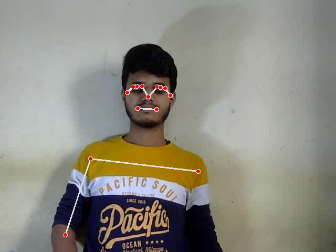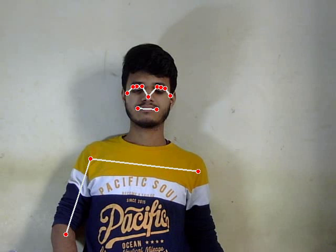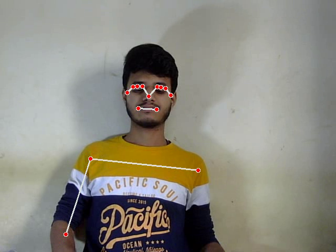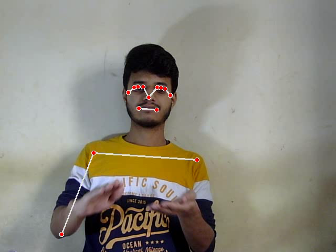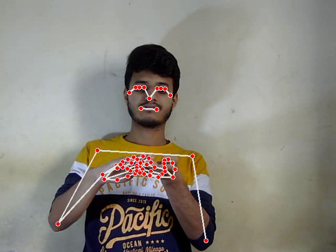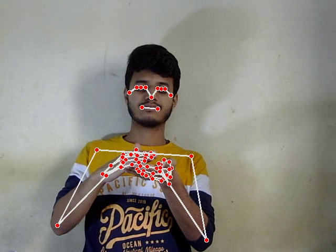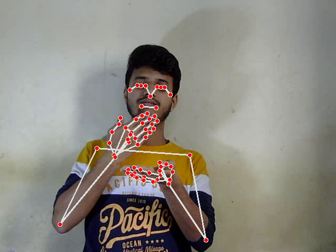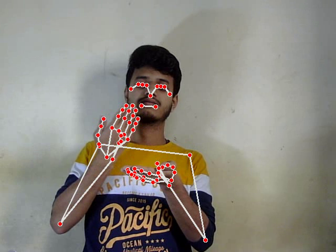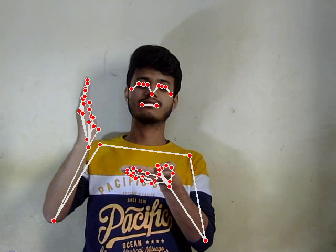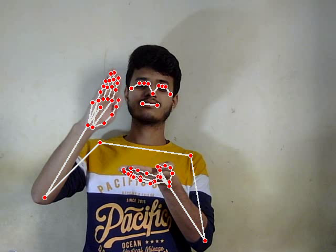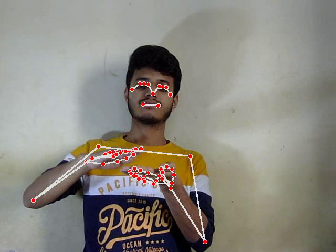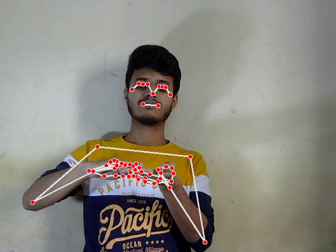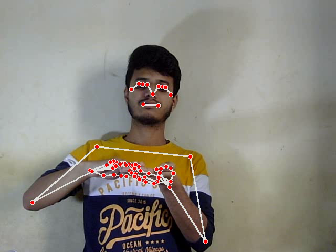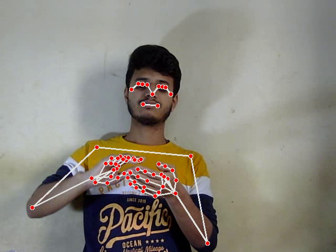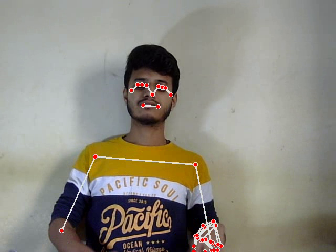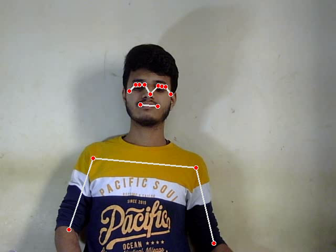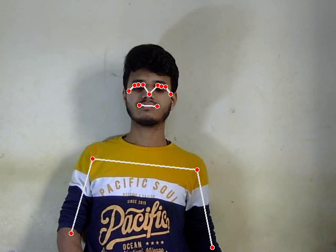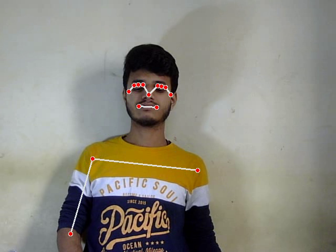bad